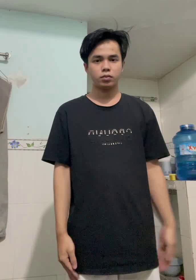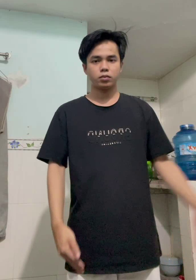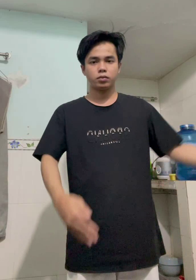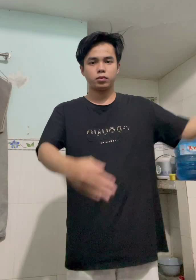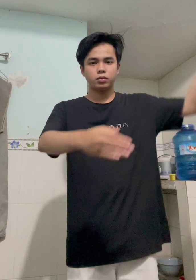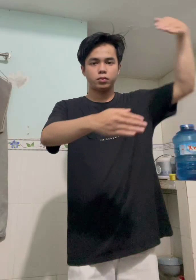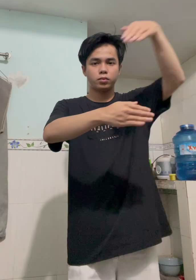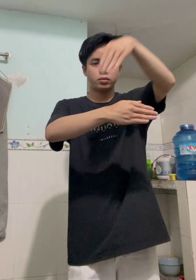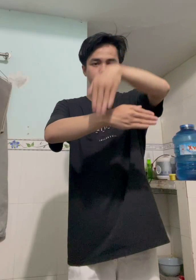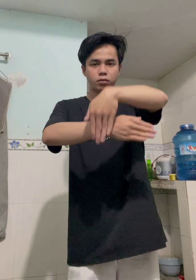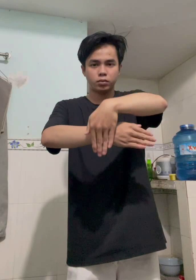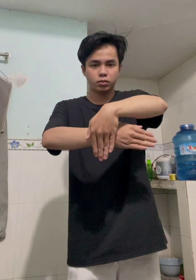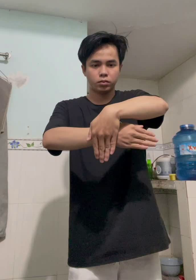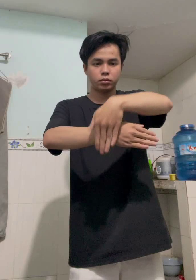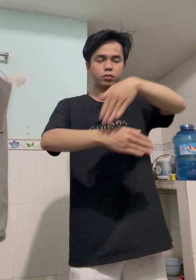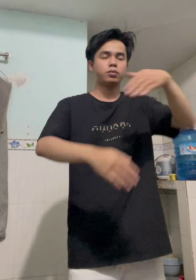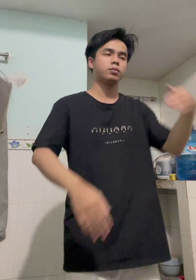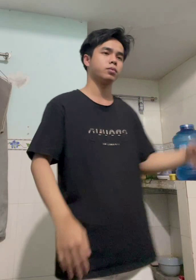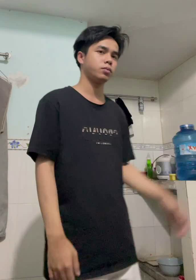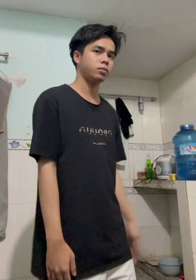buoi chieu